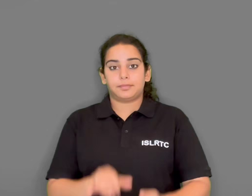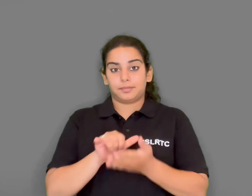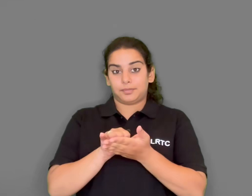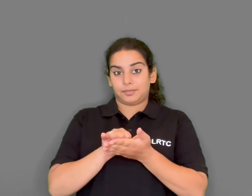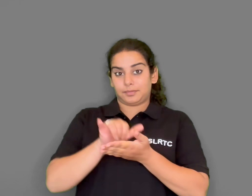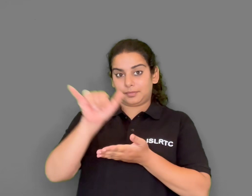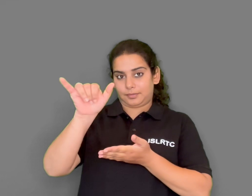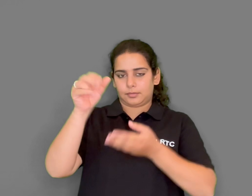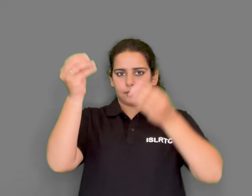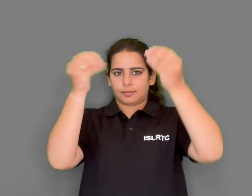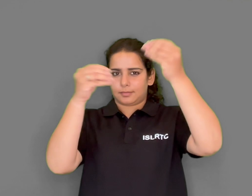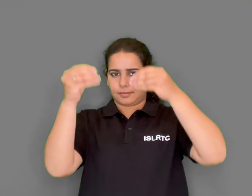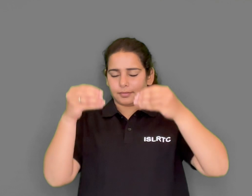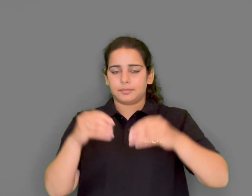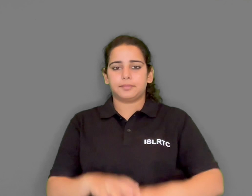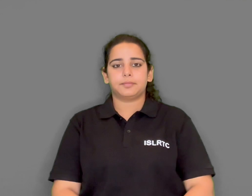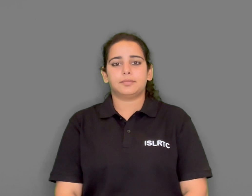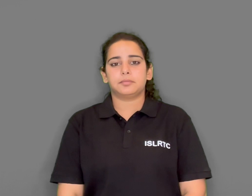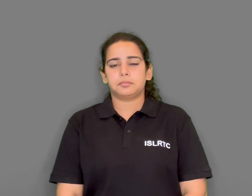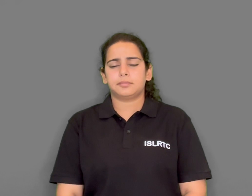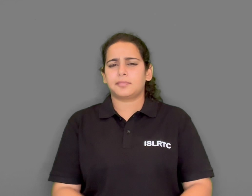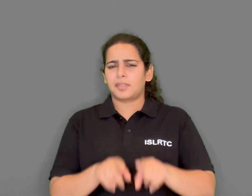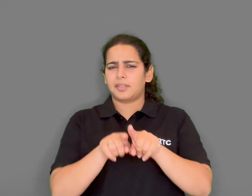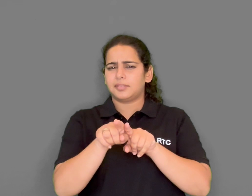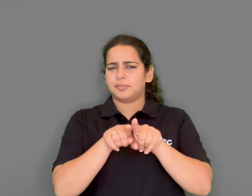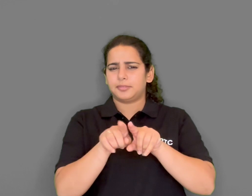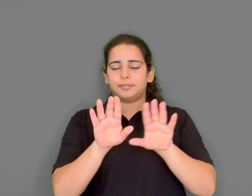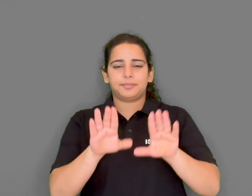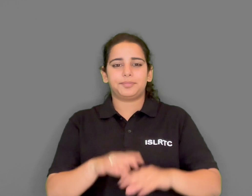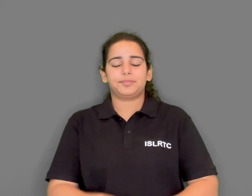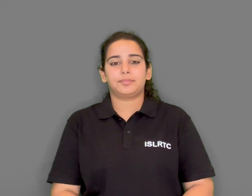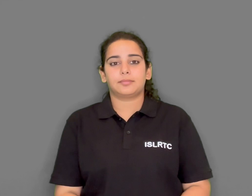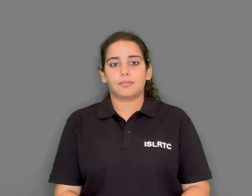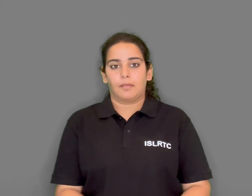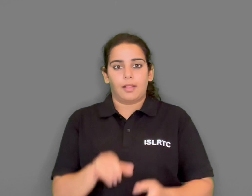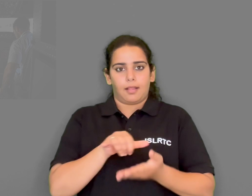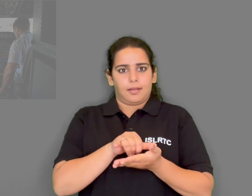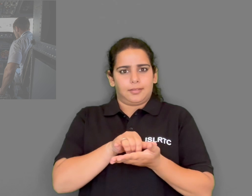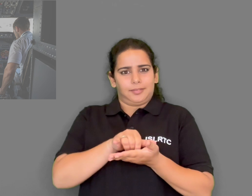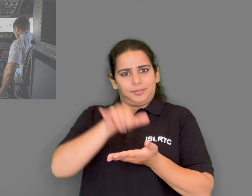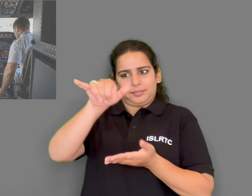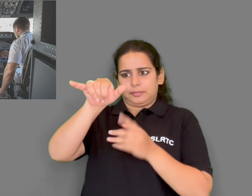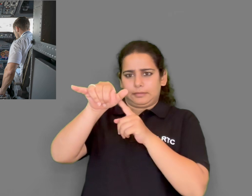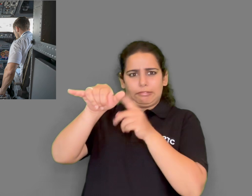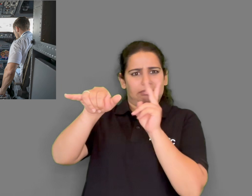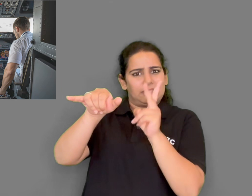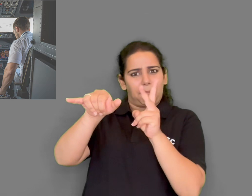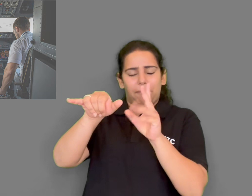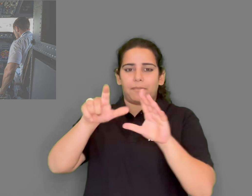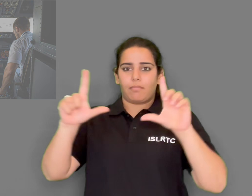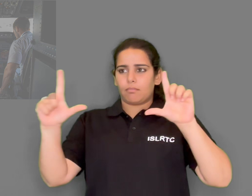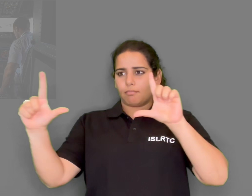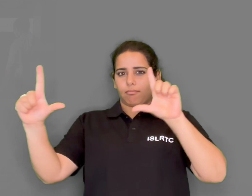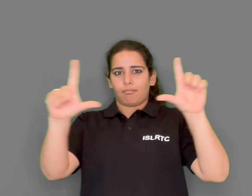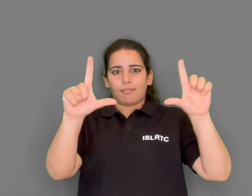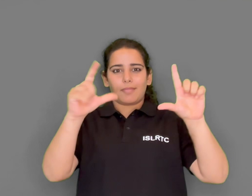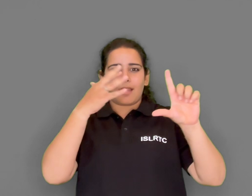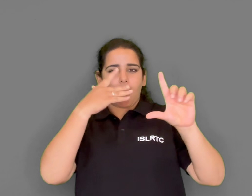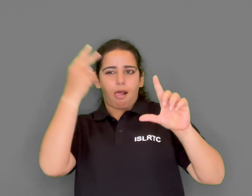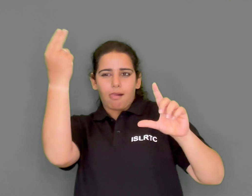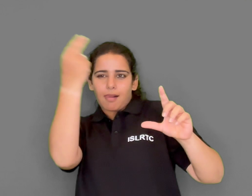Aviation The flying or operating of an aircraft